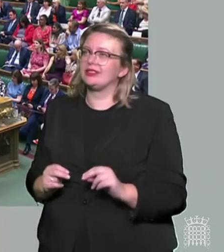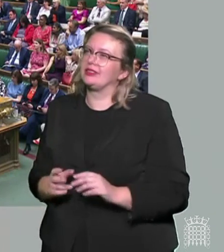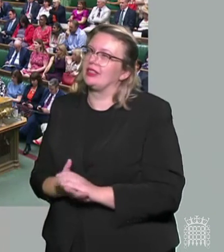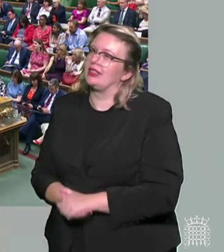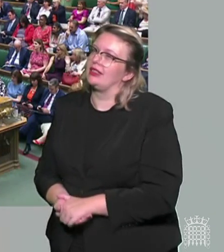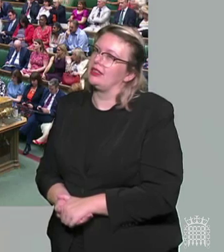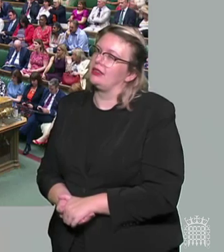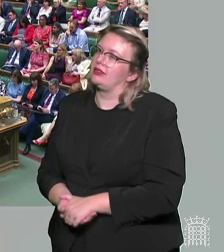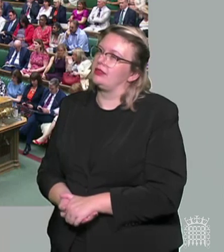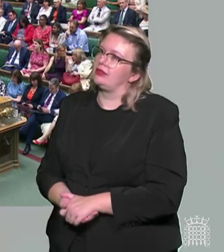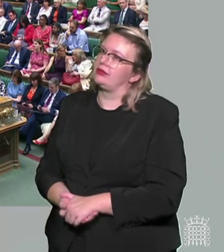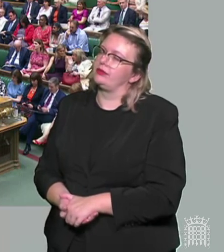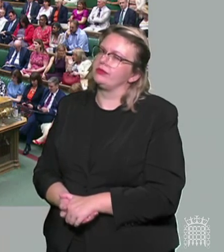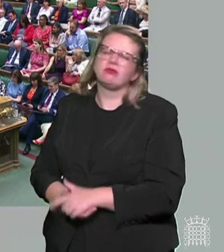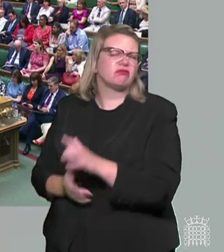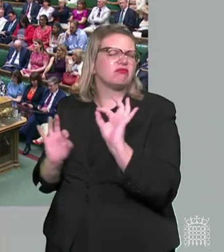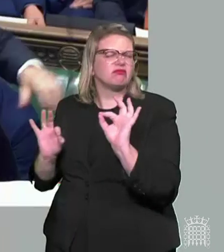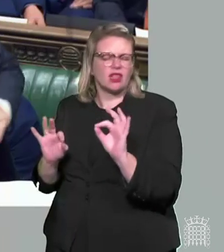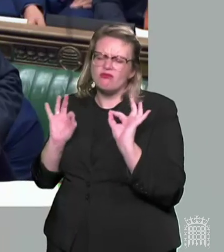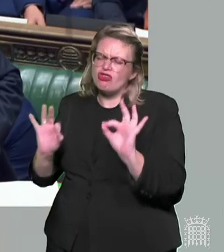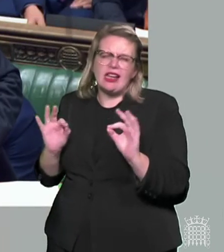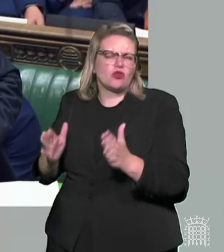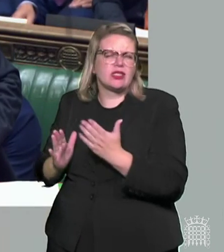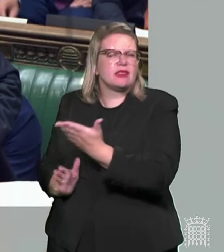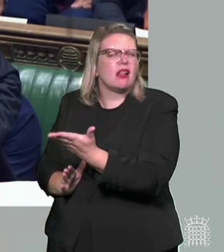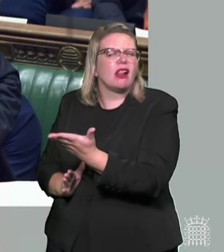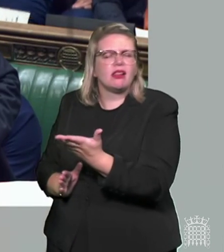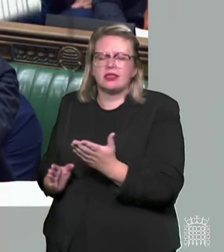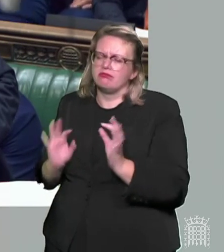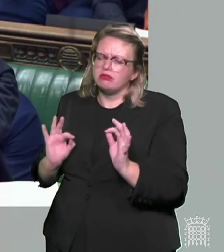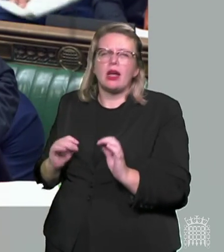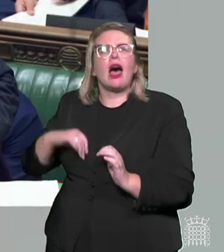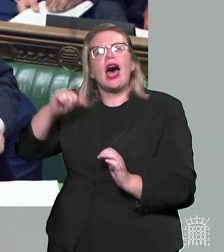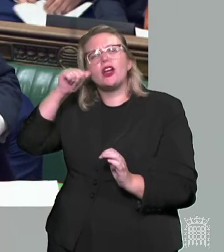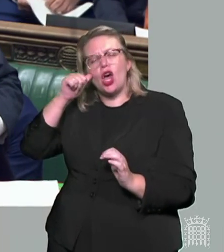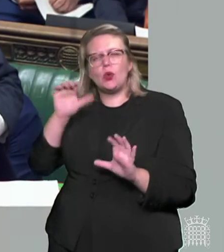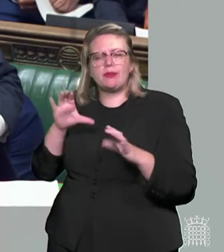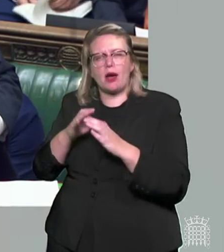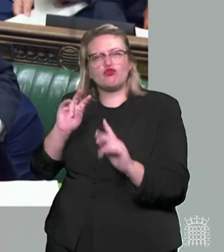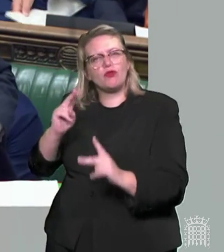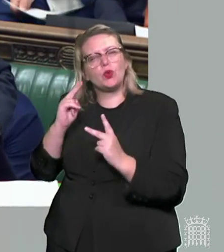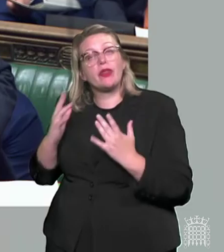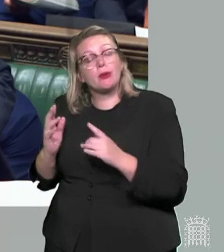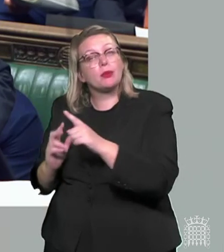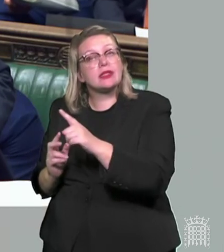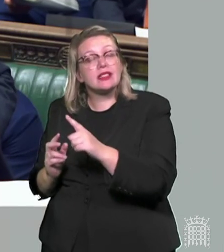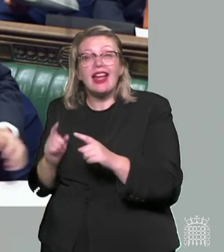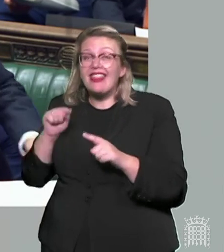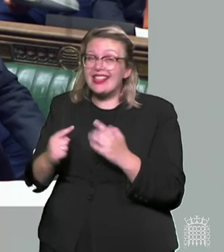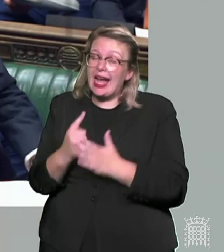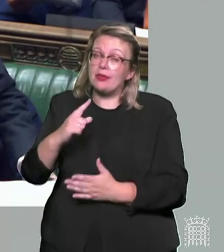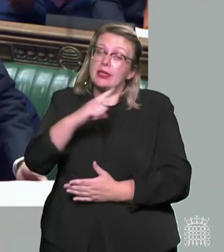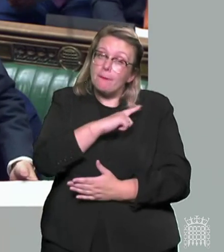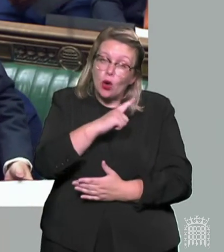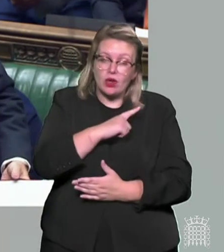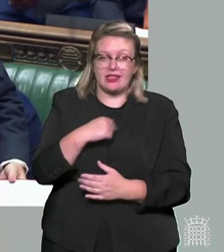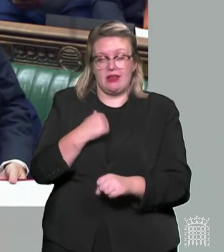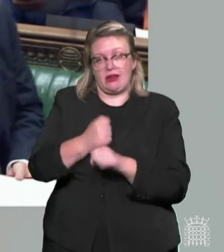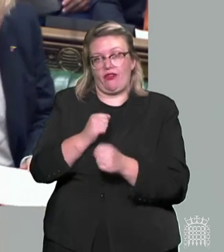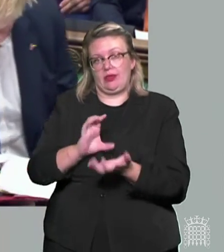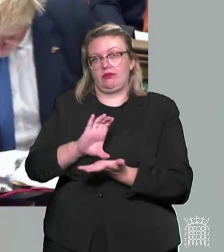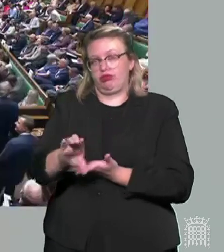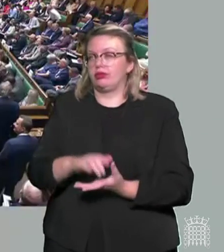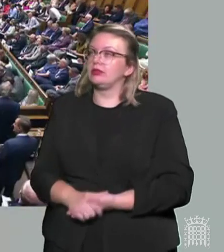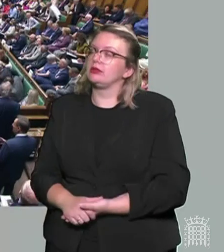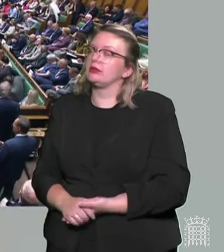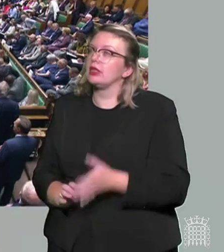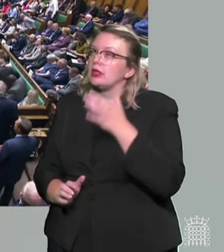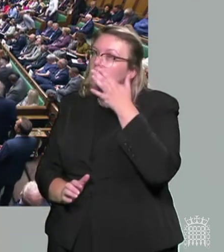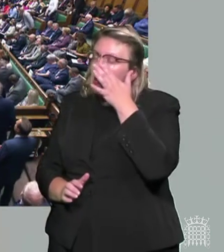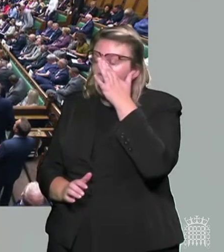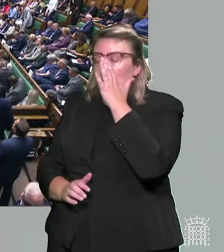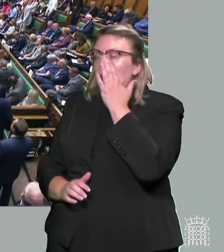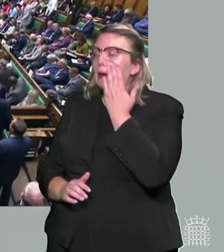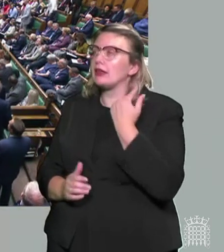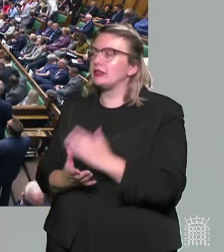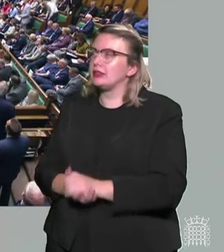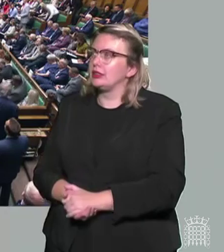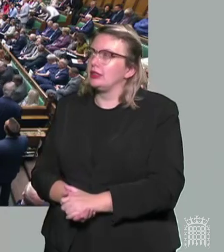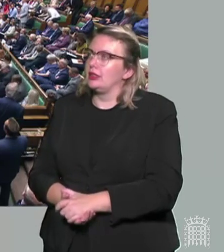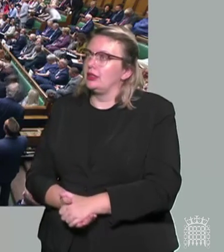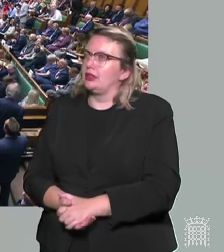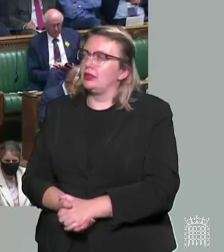My honourable Friend is a brilliant champion for Essex and her hospital. I know the case is under review by the Department, but never forget it is only possible because of the money this Government are investing.